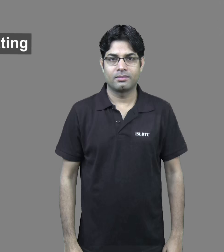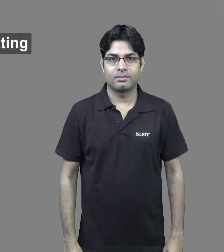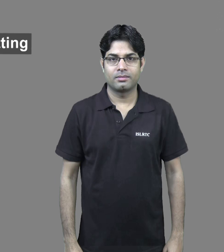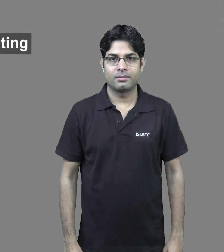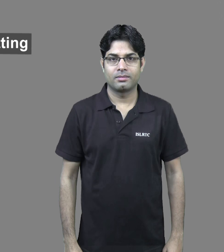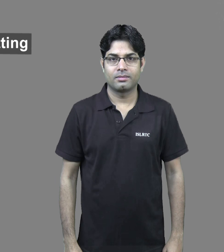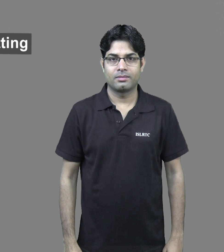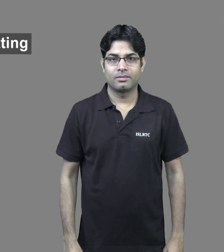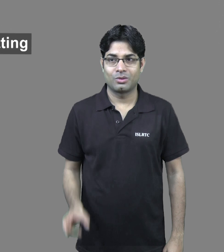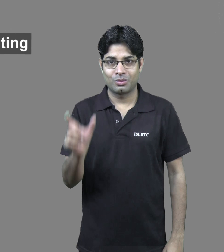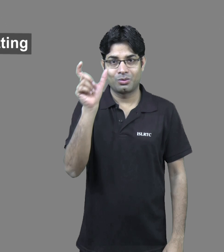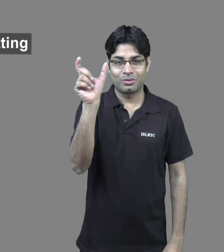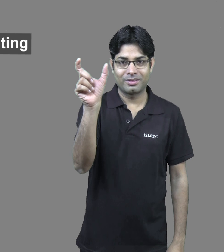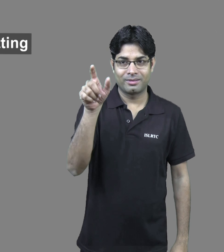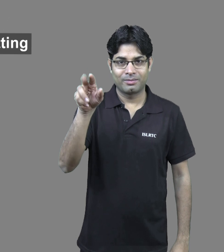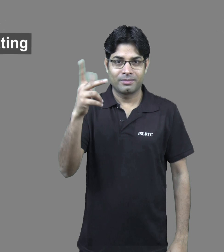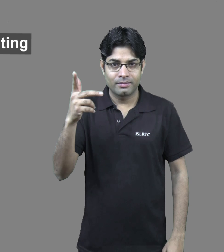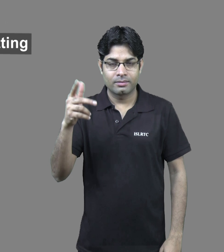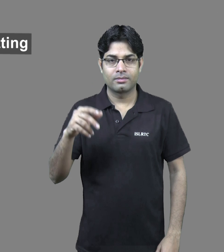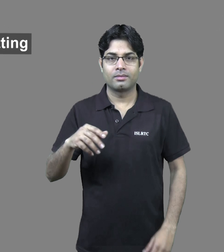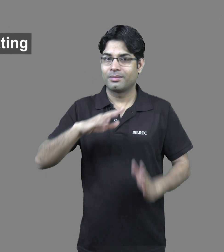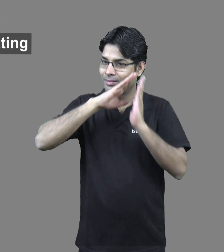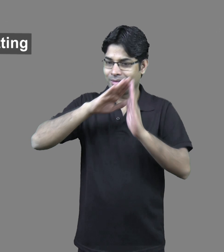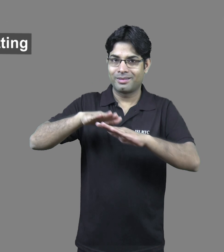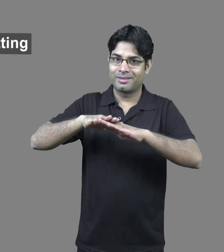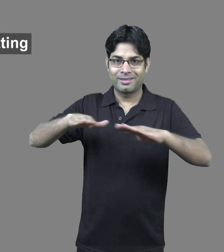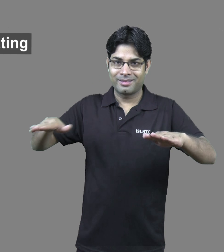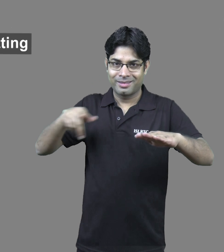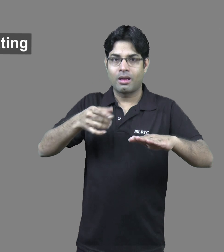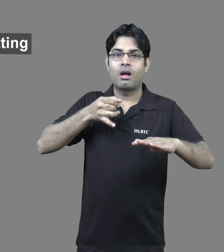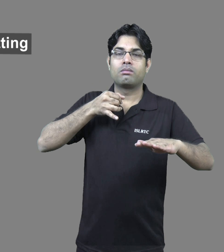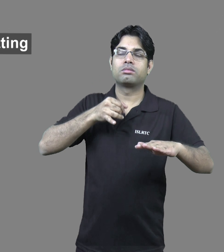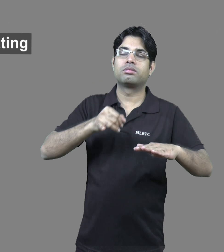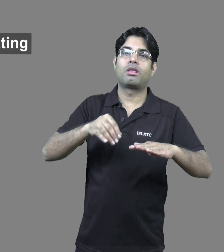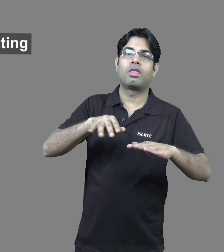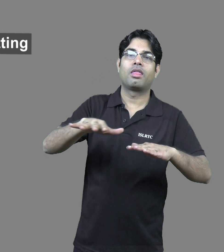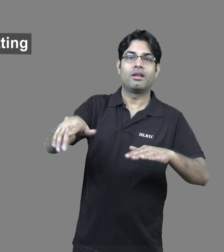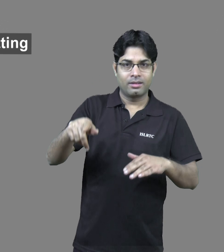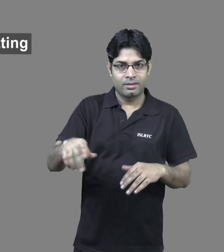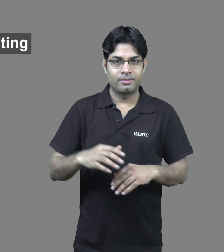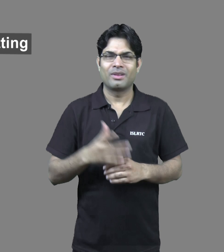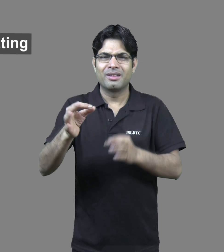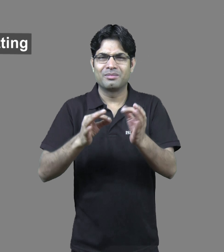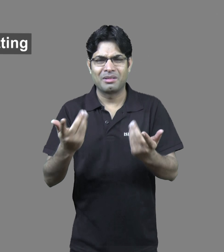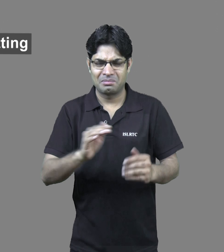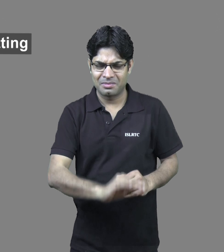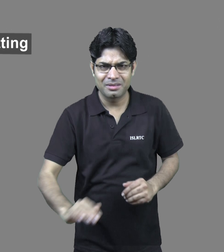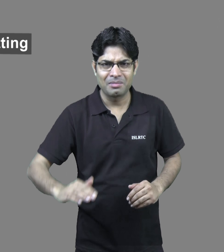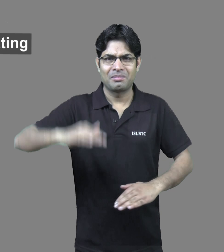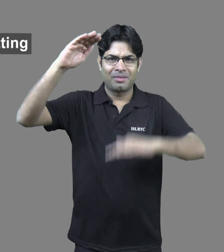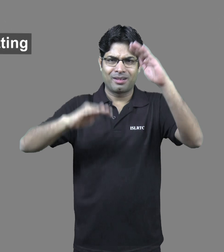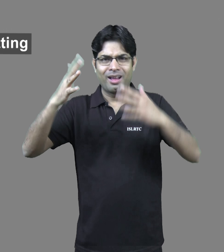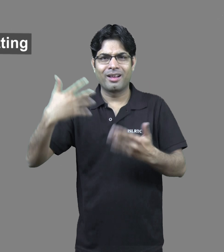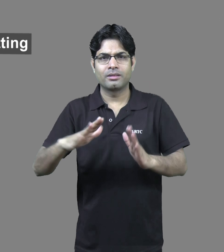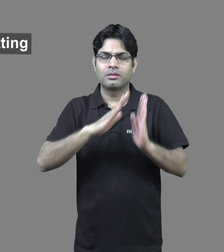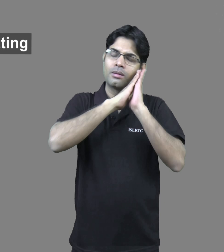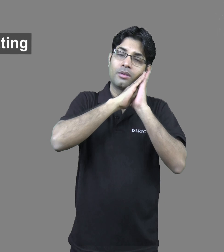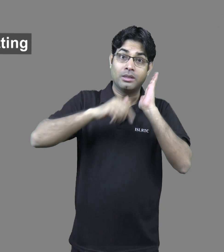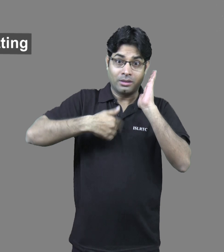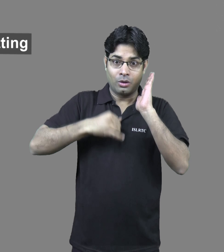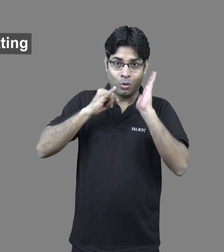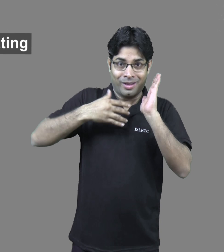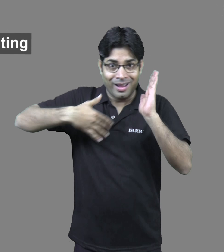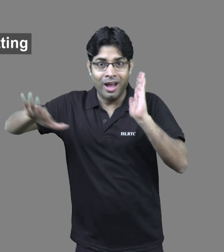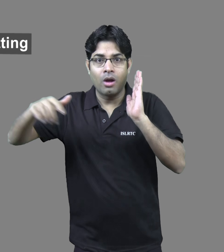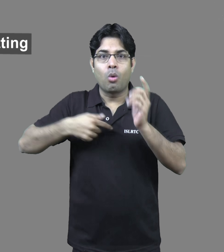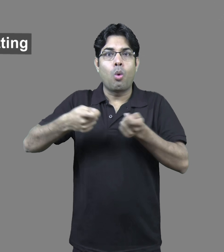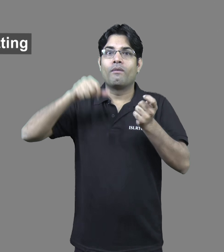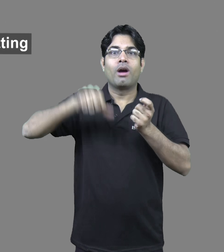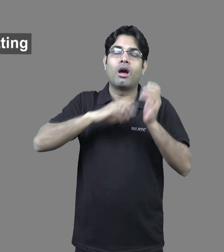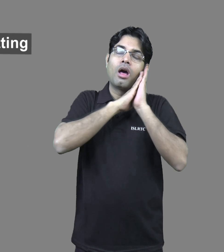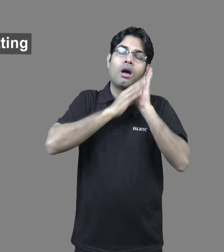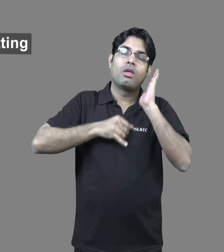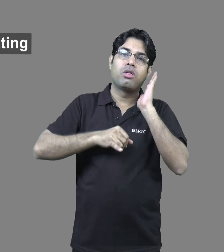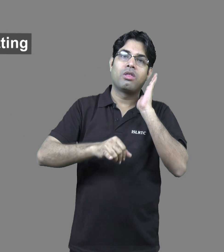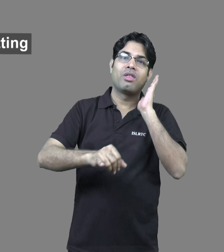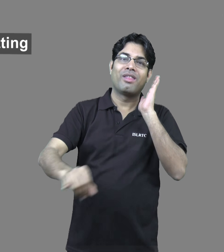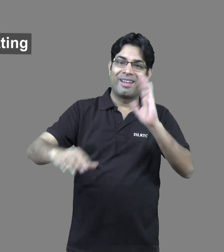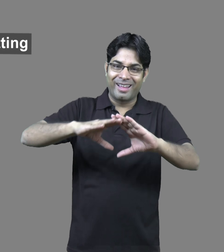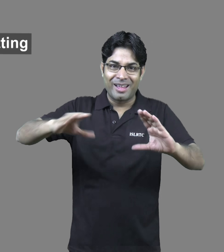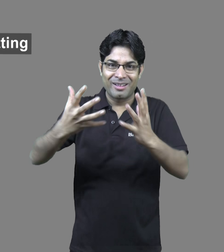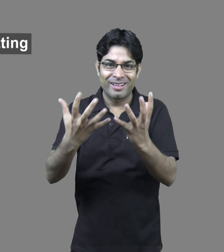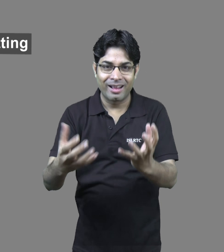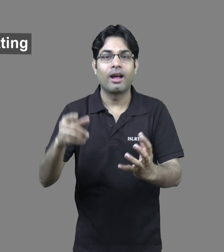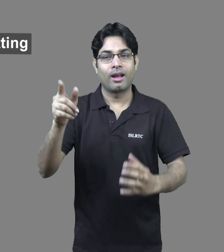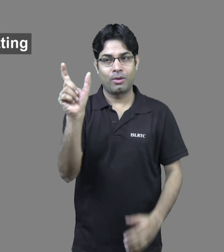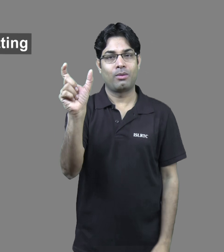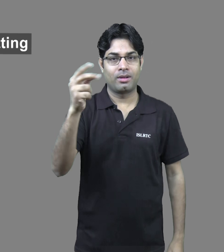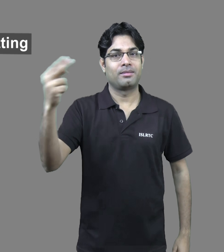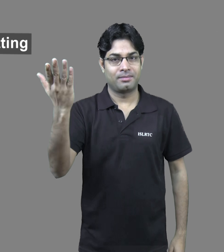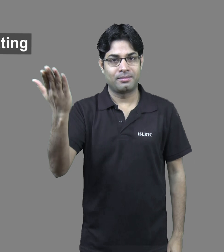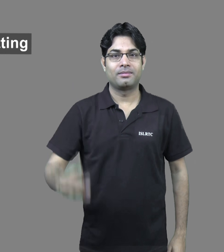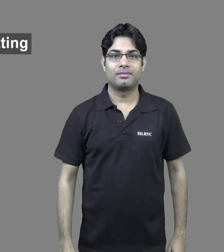Bedwetting